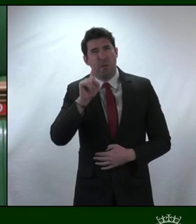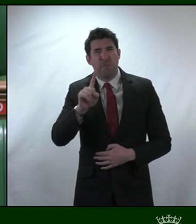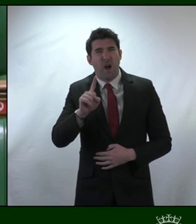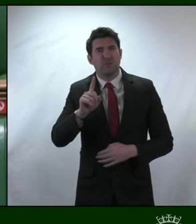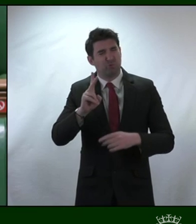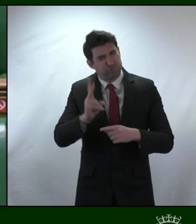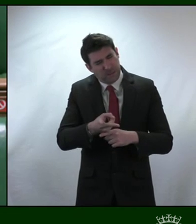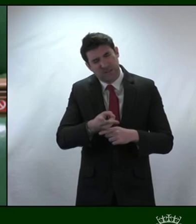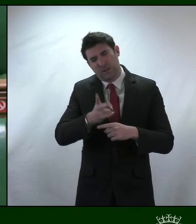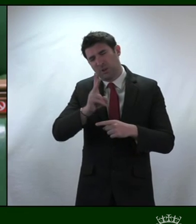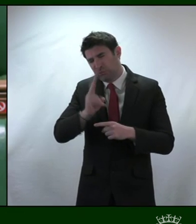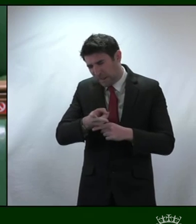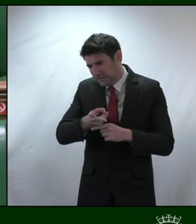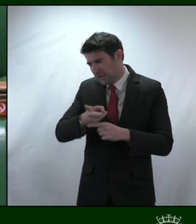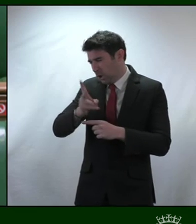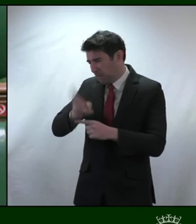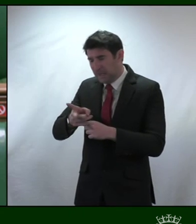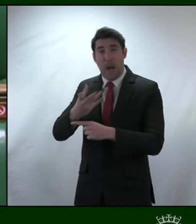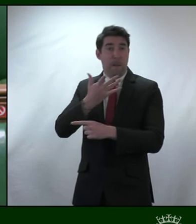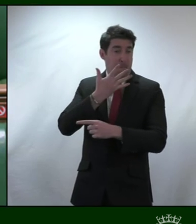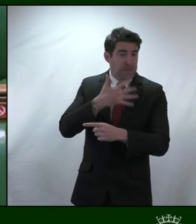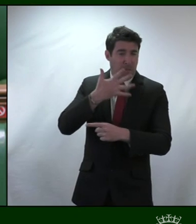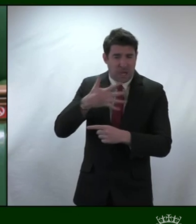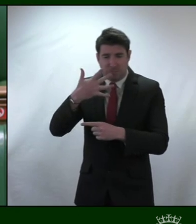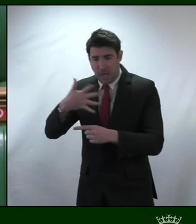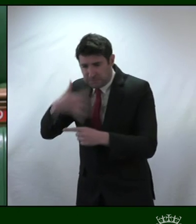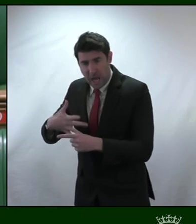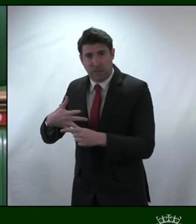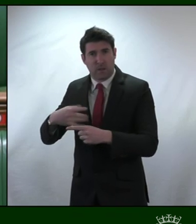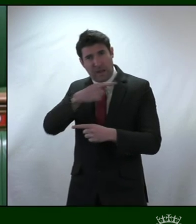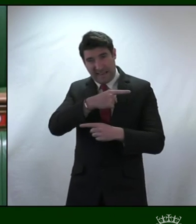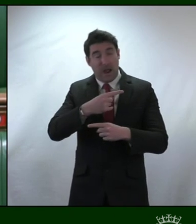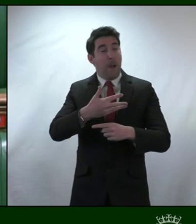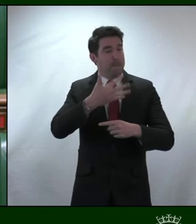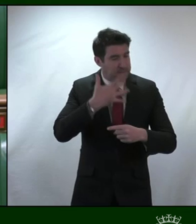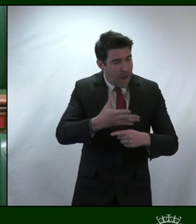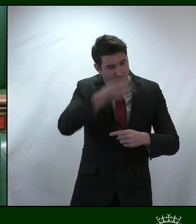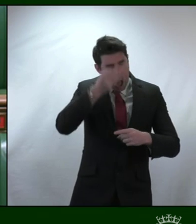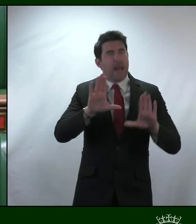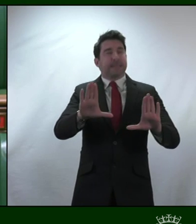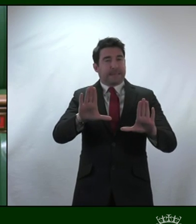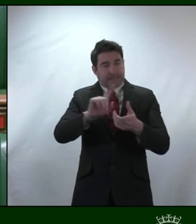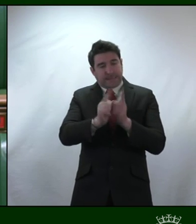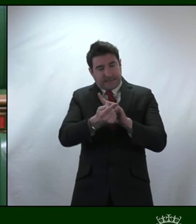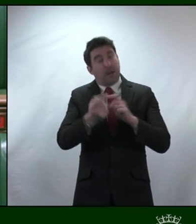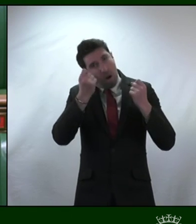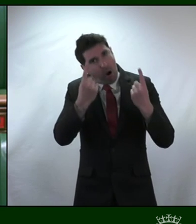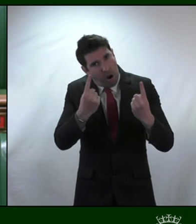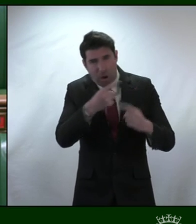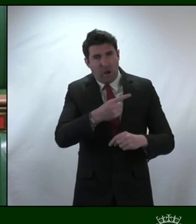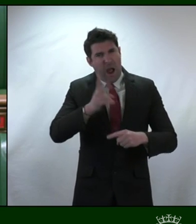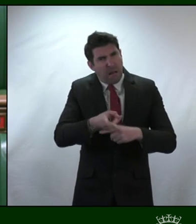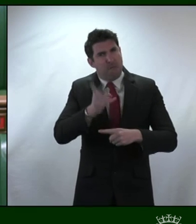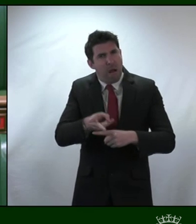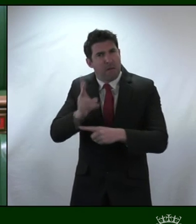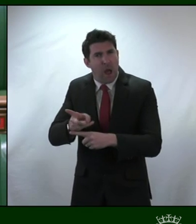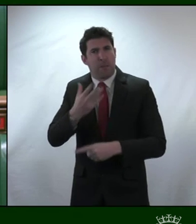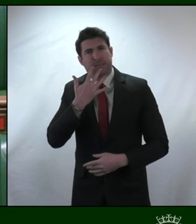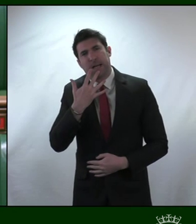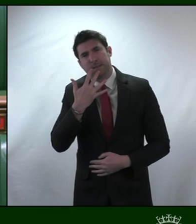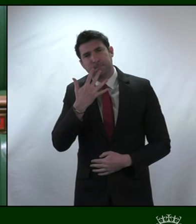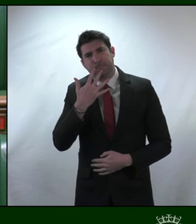He told the House, as he has many times before, that his plan would suppress the virus, but the latest figures show the opposite.